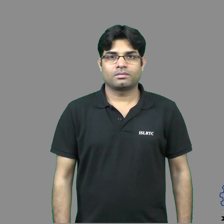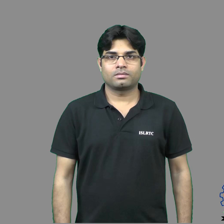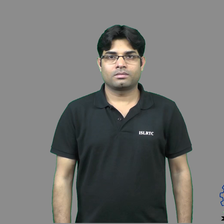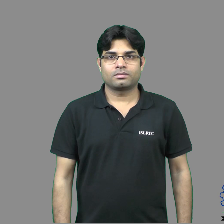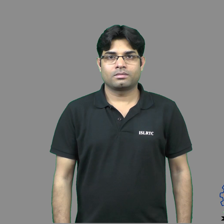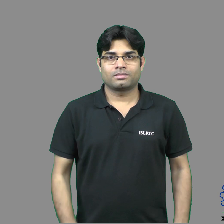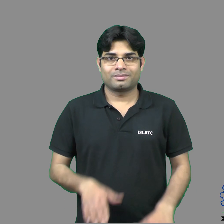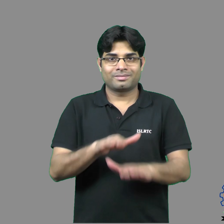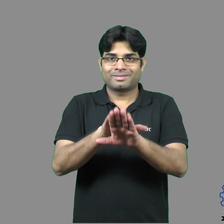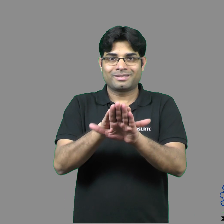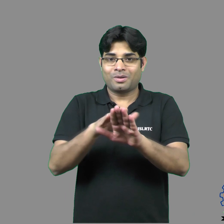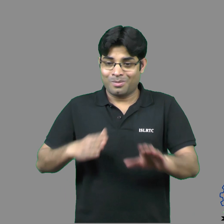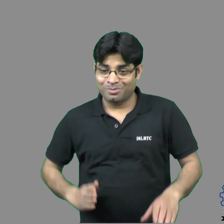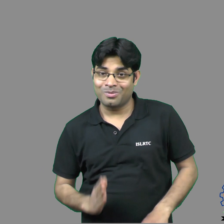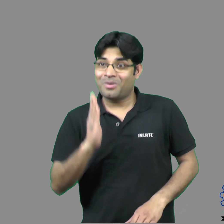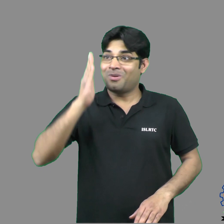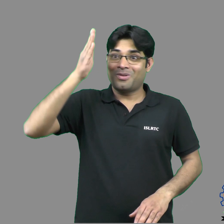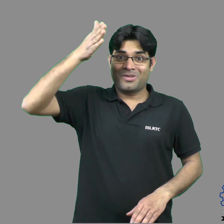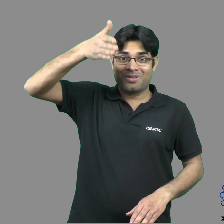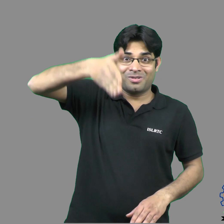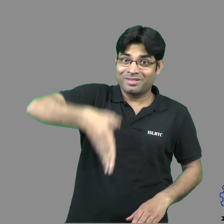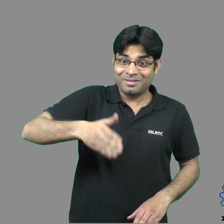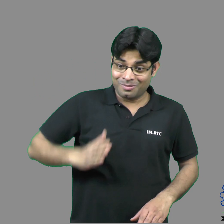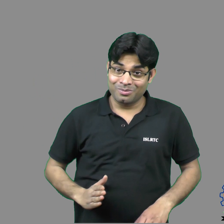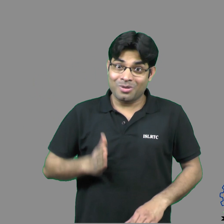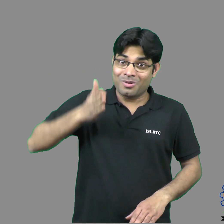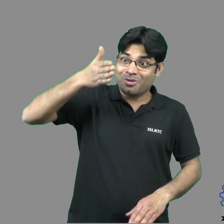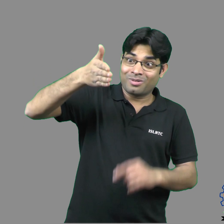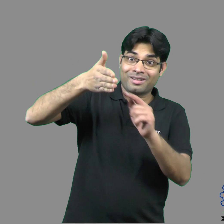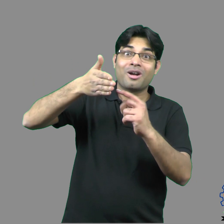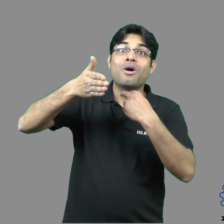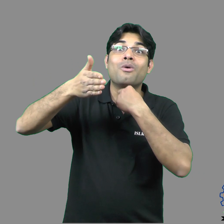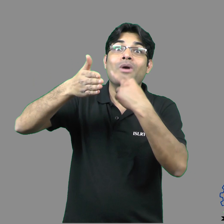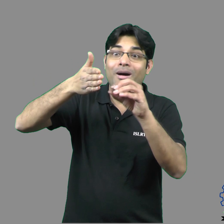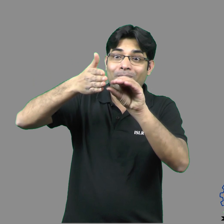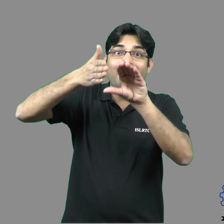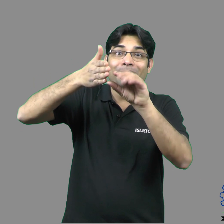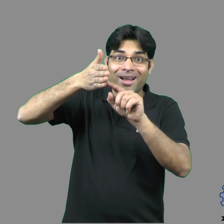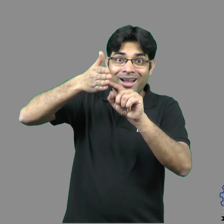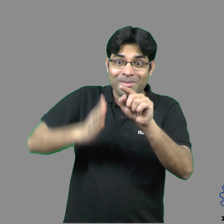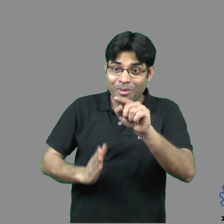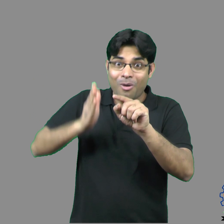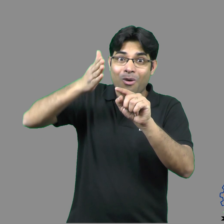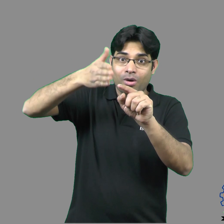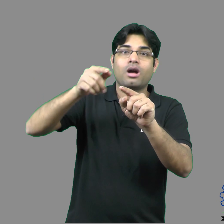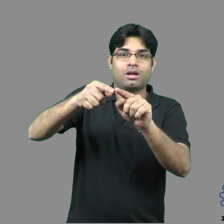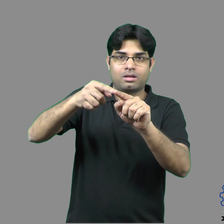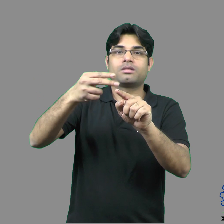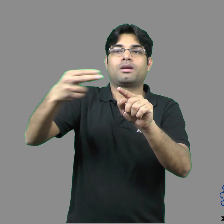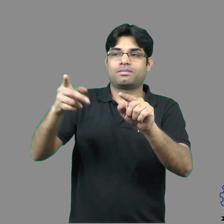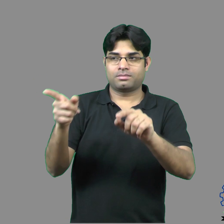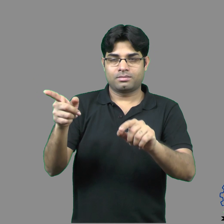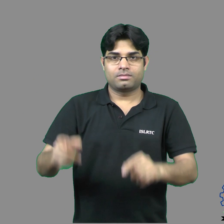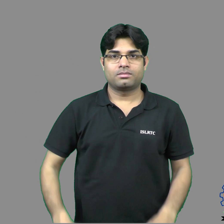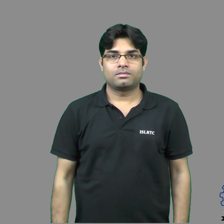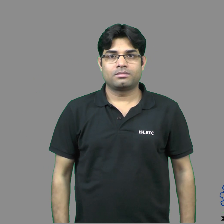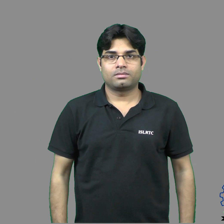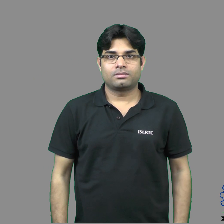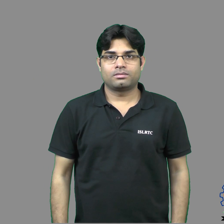Click (Dolphin)